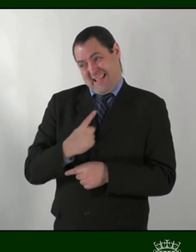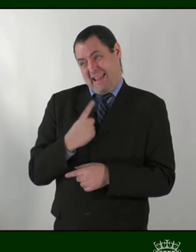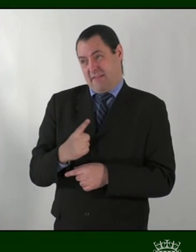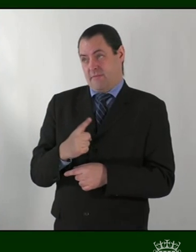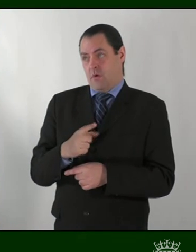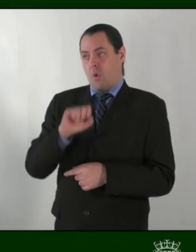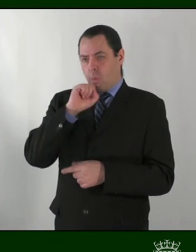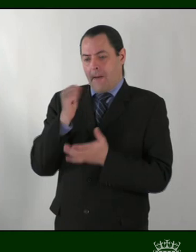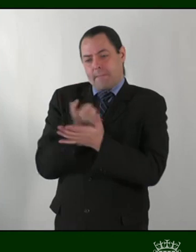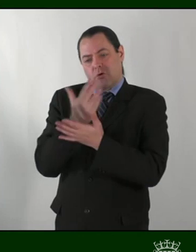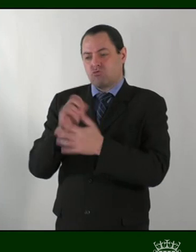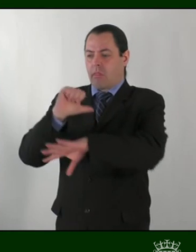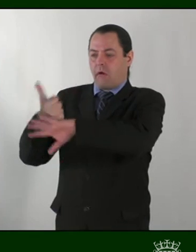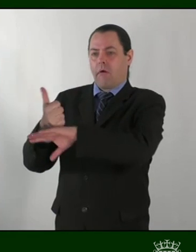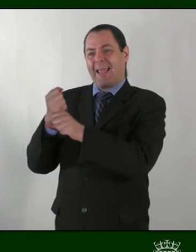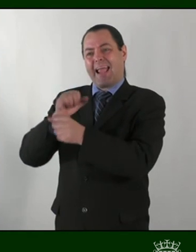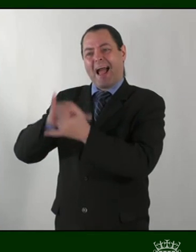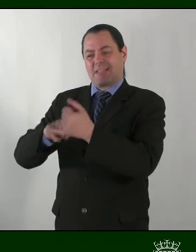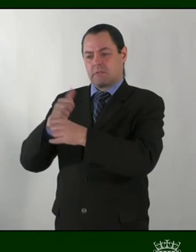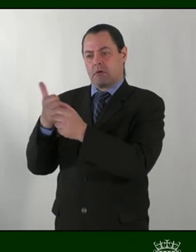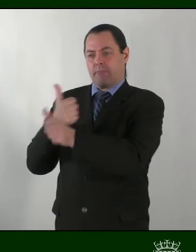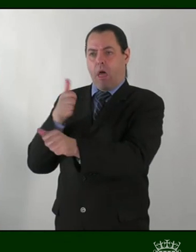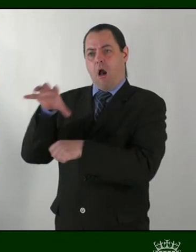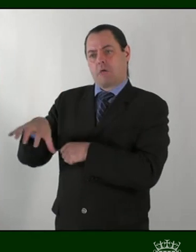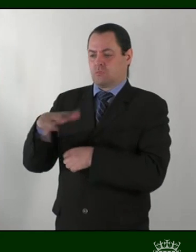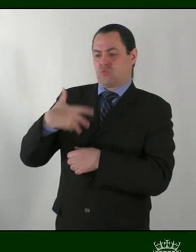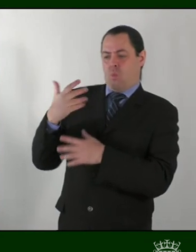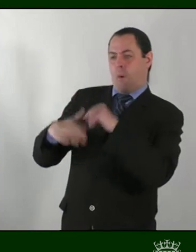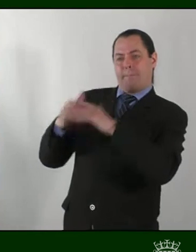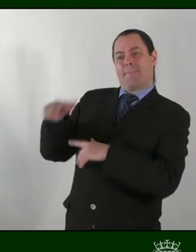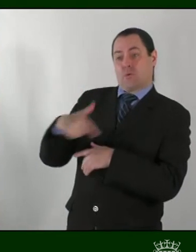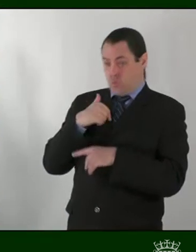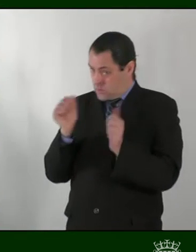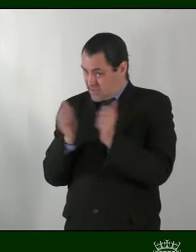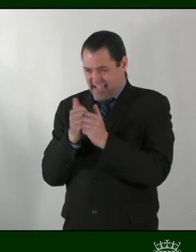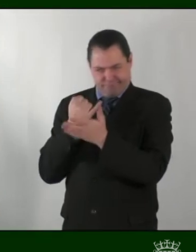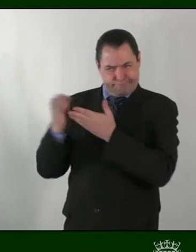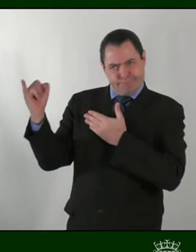Will he therefore support me and my constituents, who oppose the building of this plant?